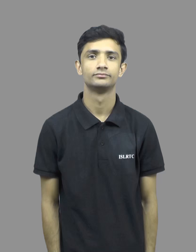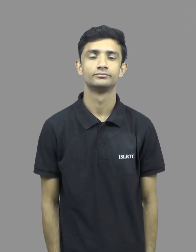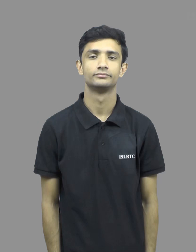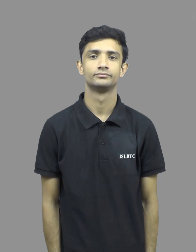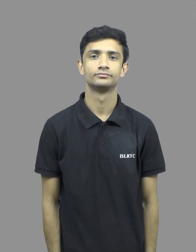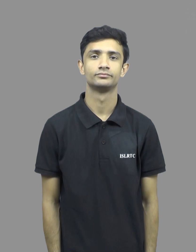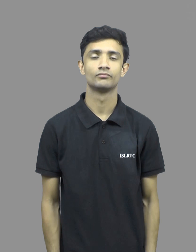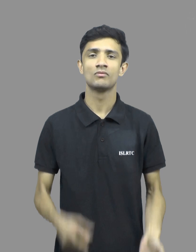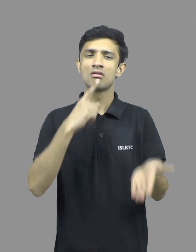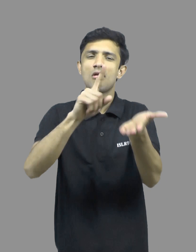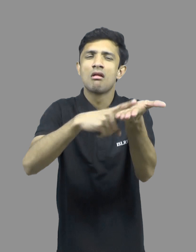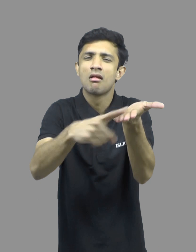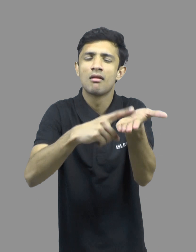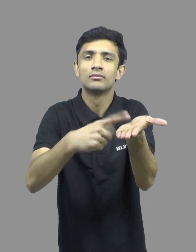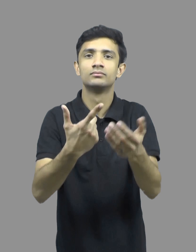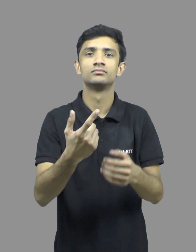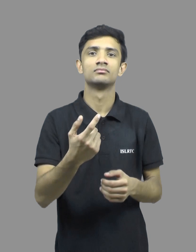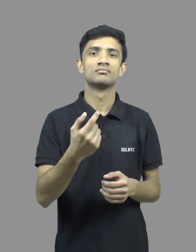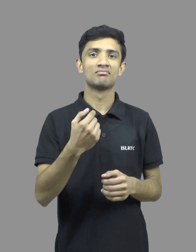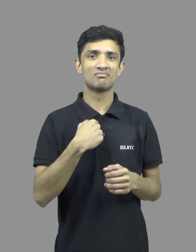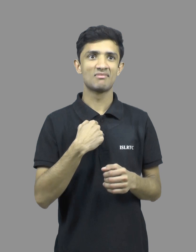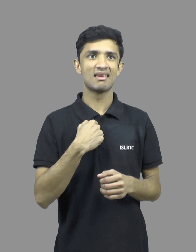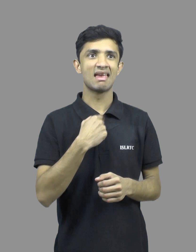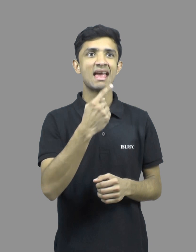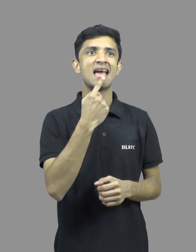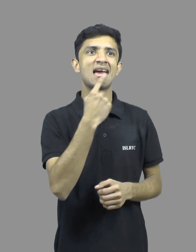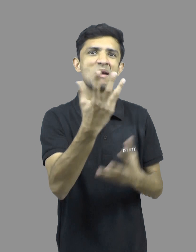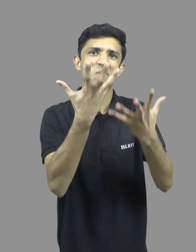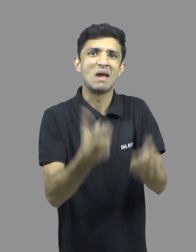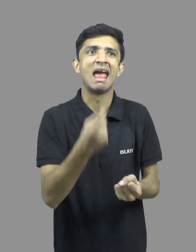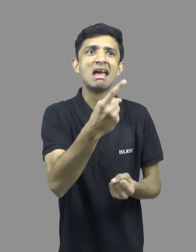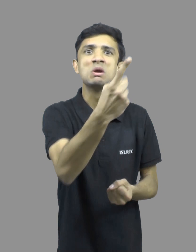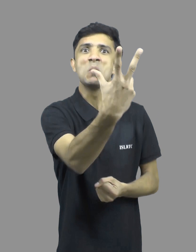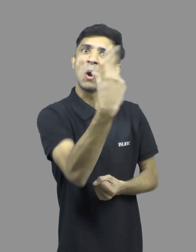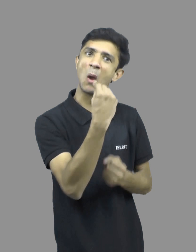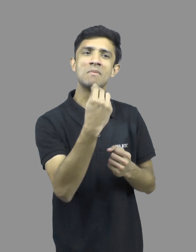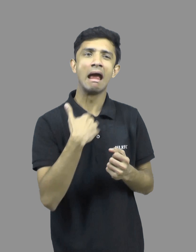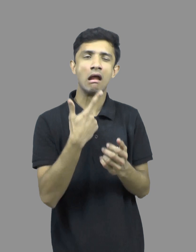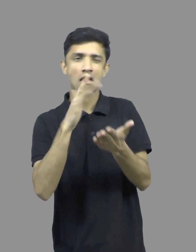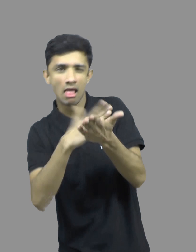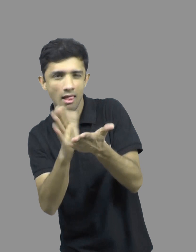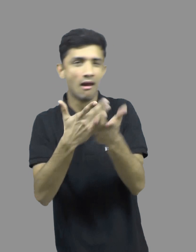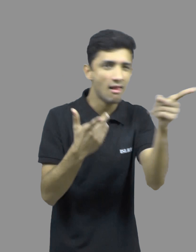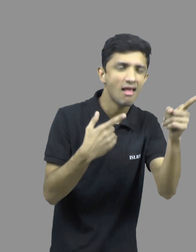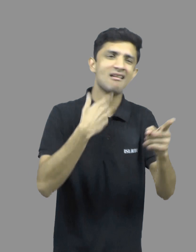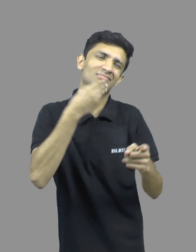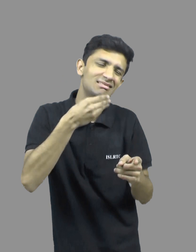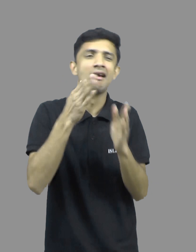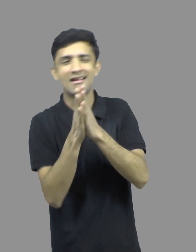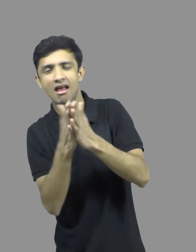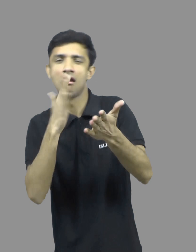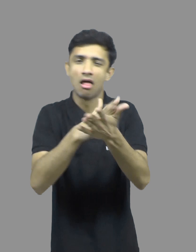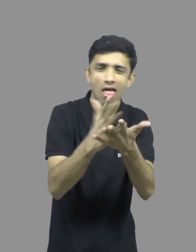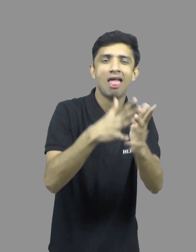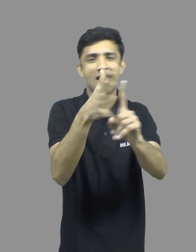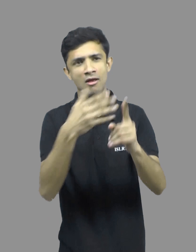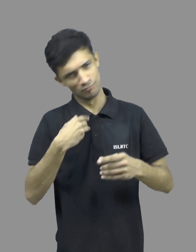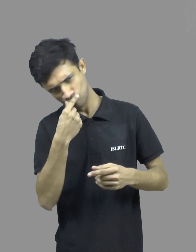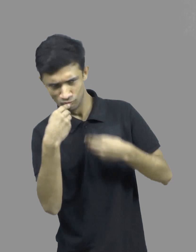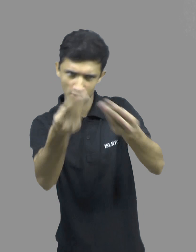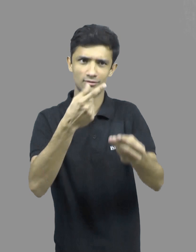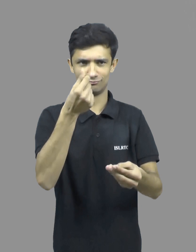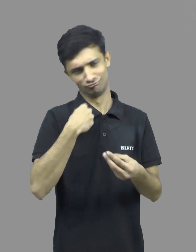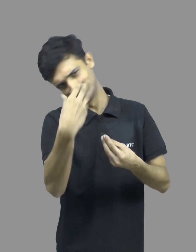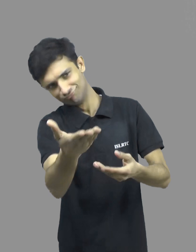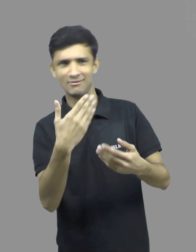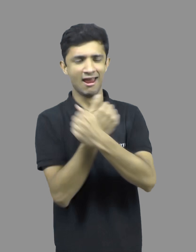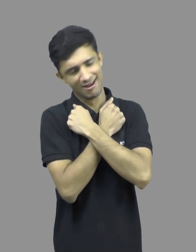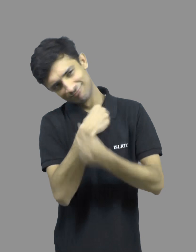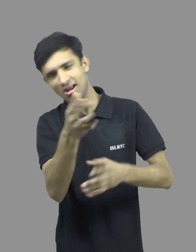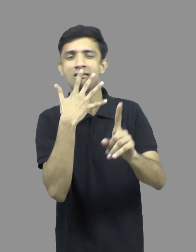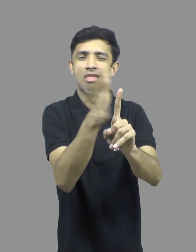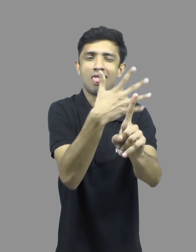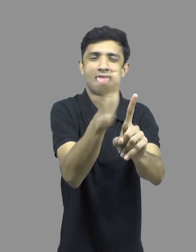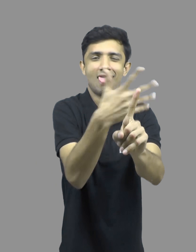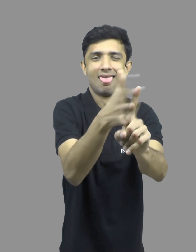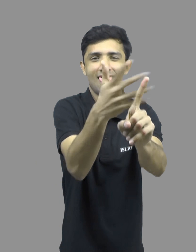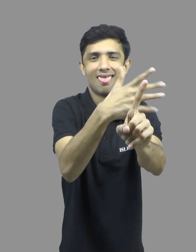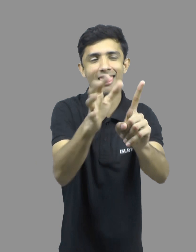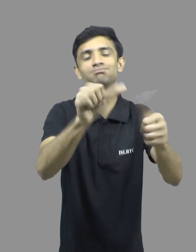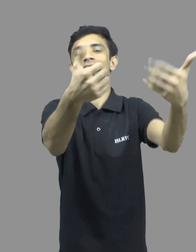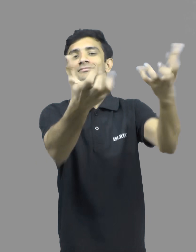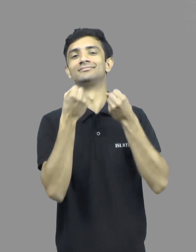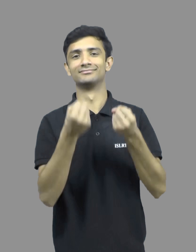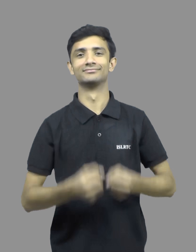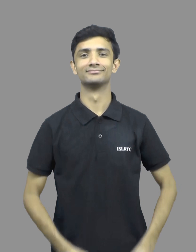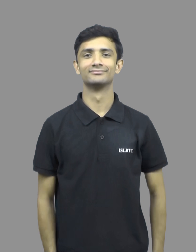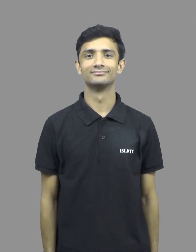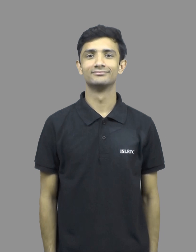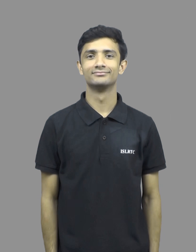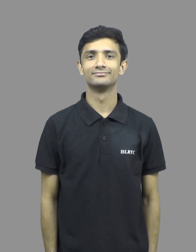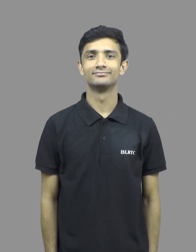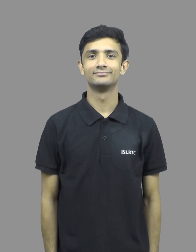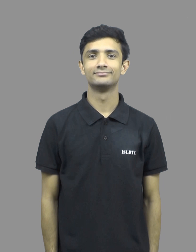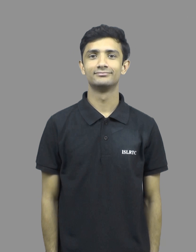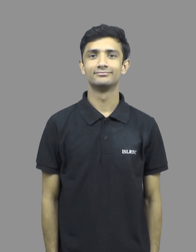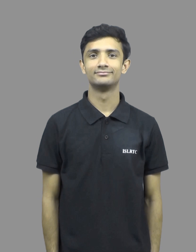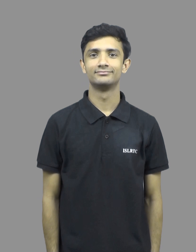Butter up Cajole